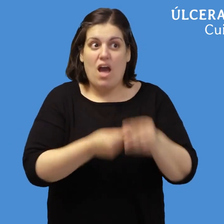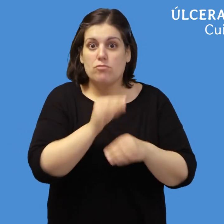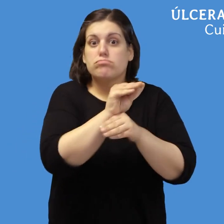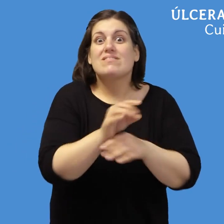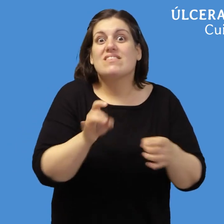cuidar